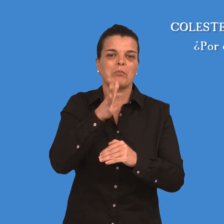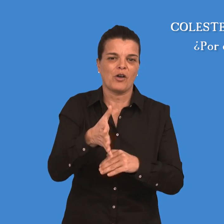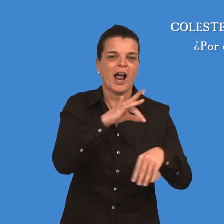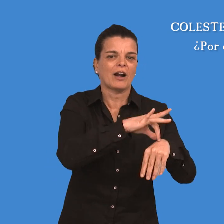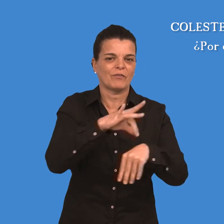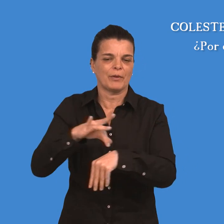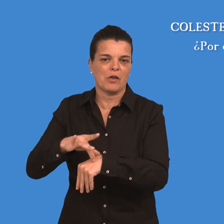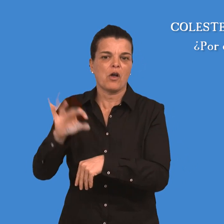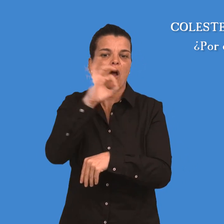enfermo